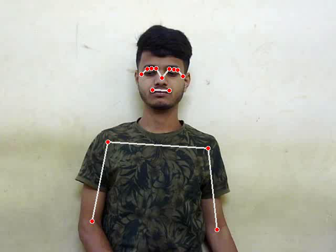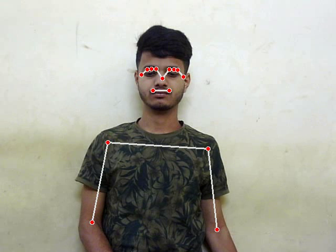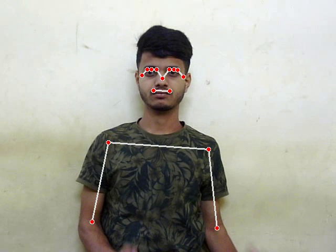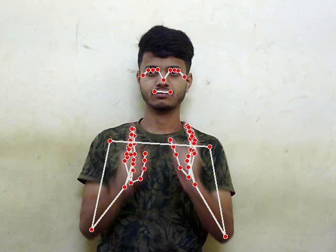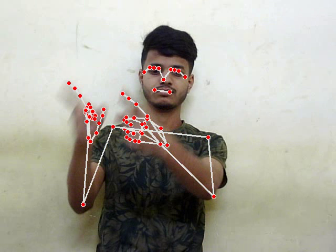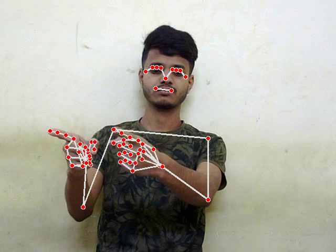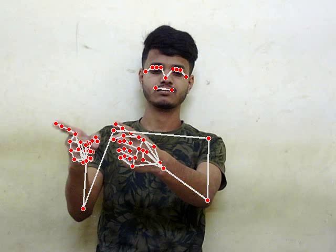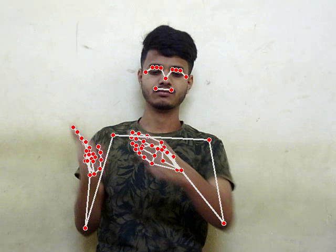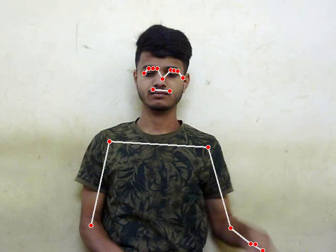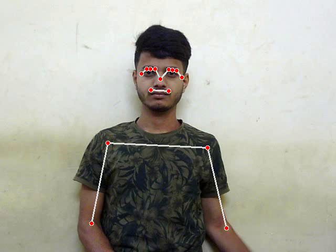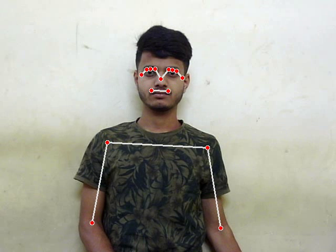go